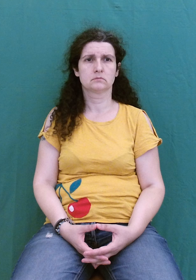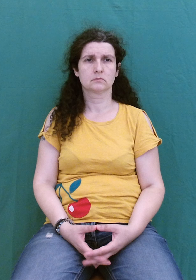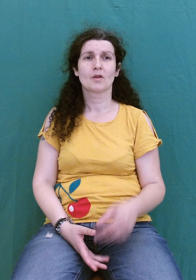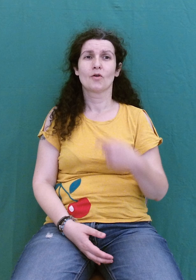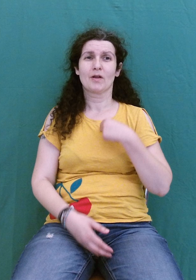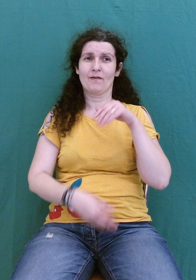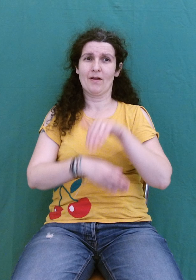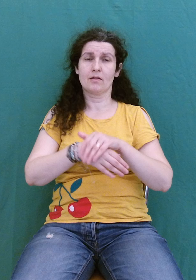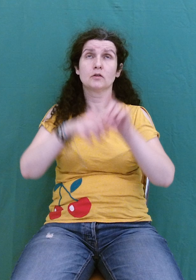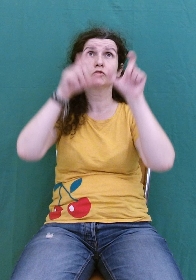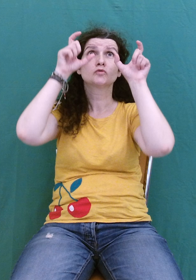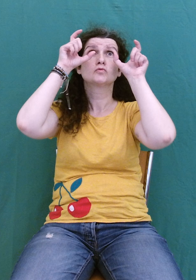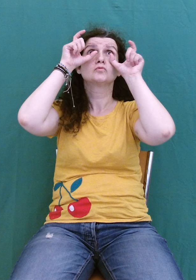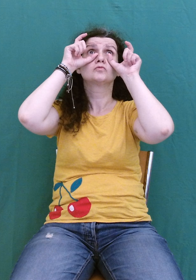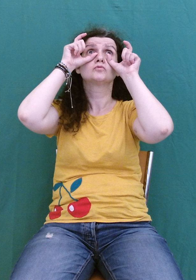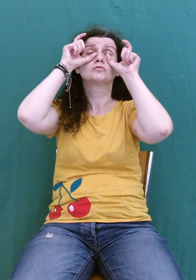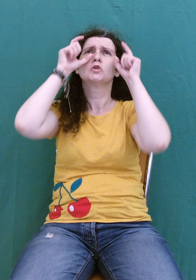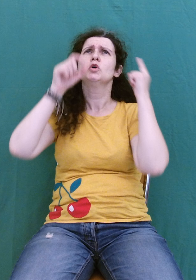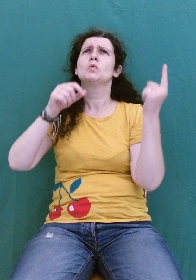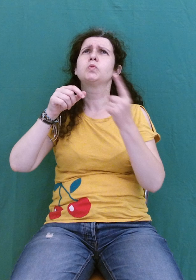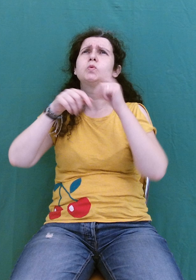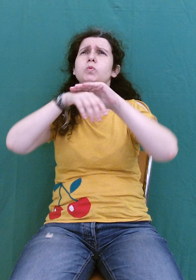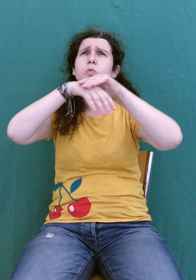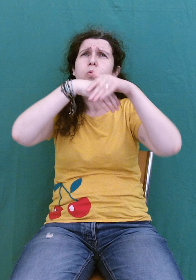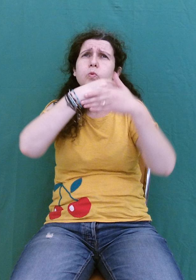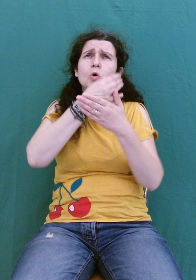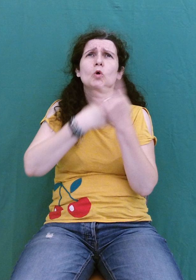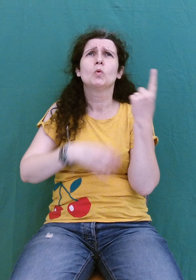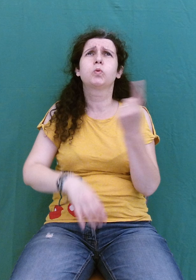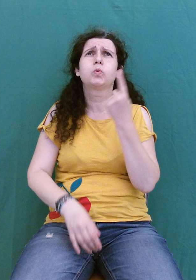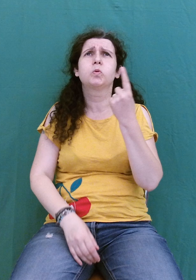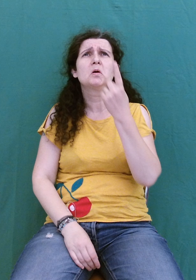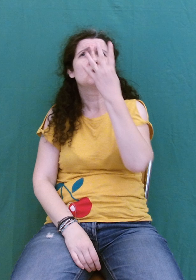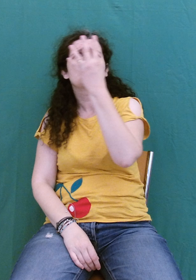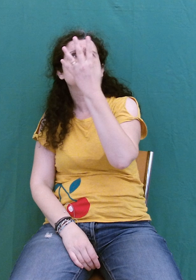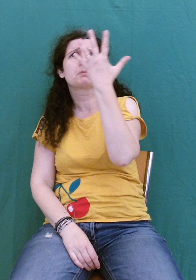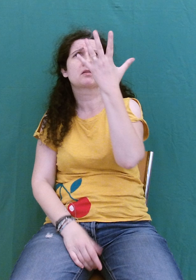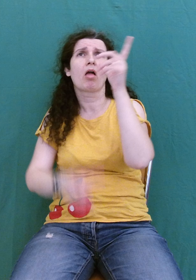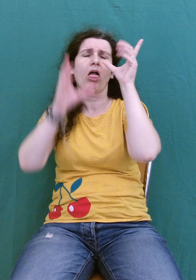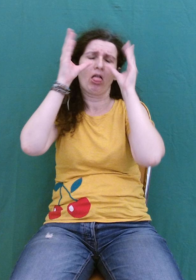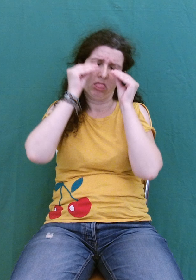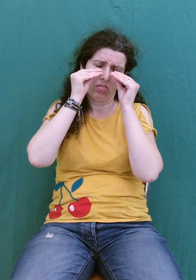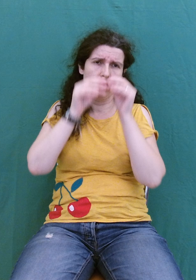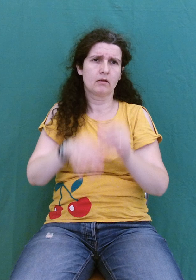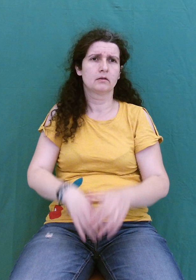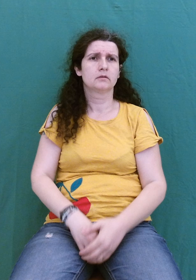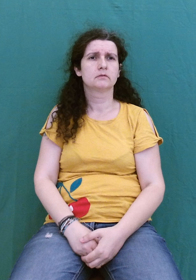ΕΓΩ ΒΡΑΔΥ ΑΥΠΝΙΑ ΣΥΝΗΘΩΣ ΟΛΗ ΝΥΧΤΑ ΣΥΝΗΘΩΣ ΤΕΣΣΕΡΙΣ-ΠΕΝΤΕ(4-5) ΑΠΟΚΟΙΜΙΕΜΑΙ